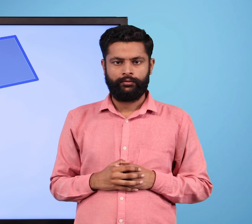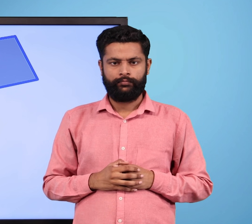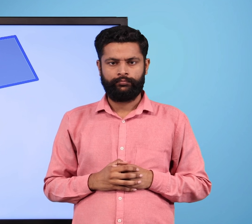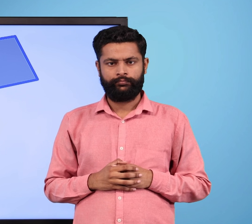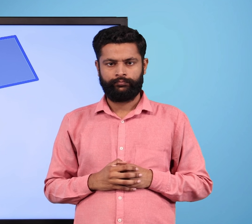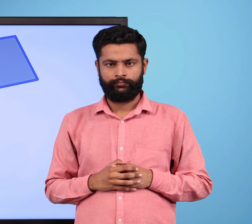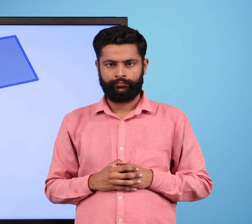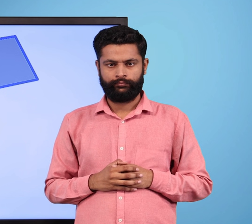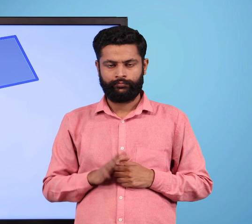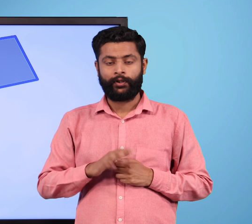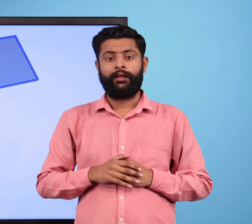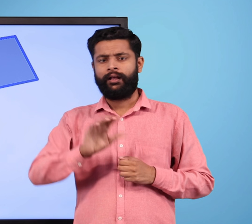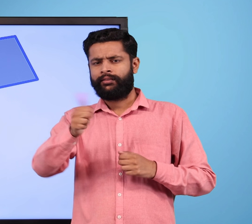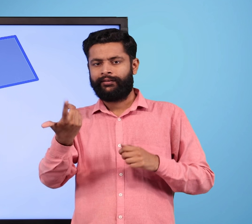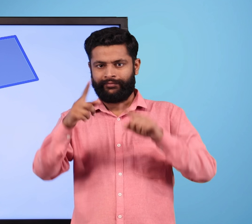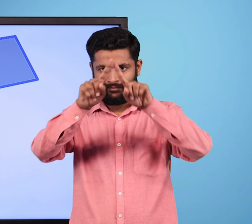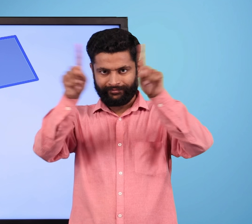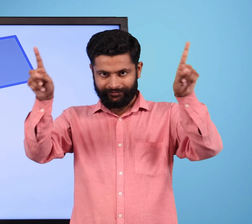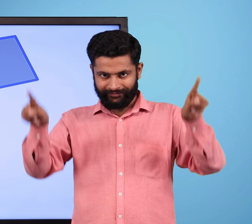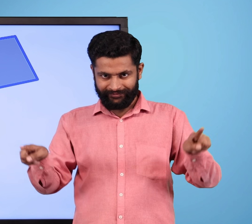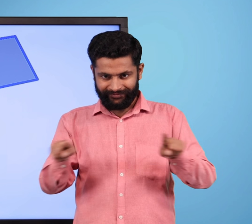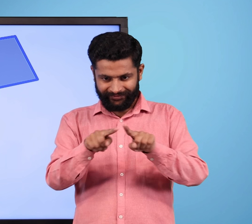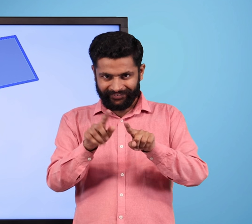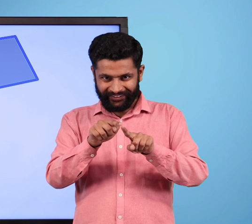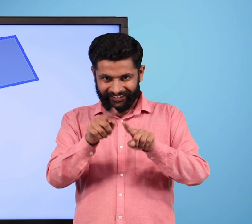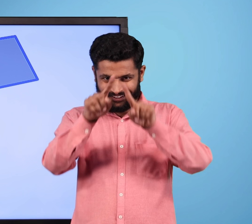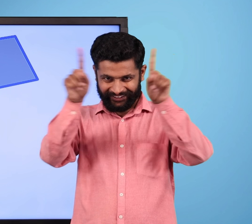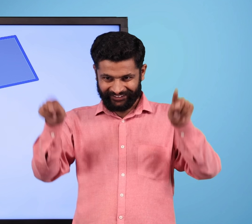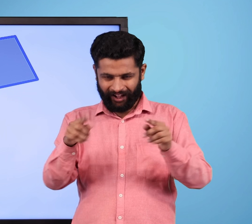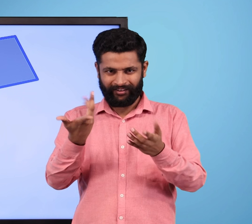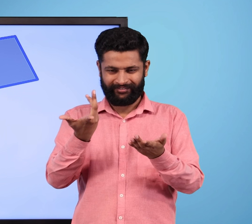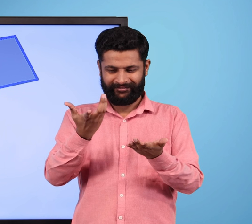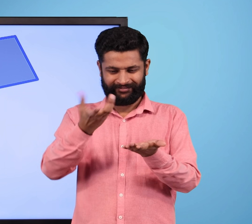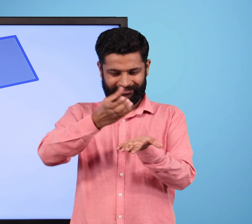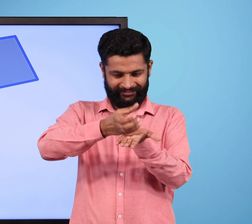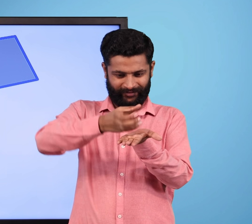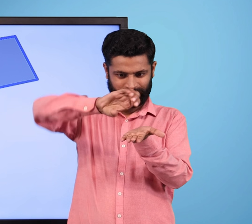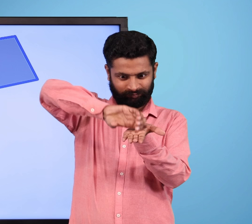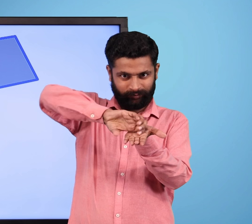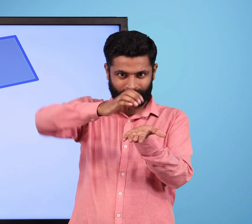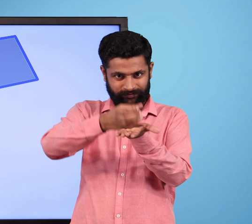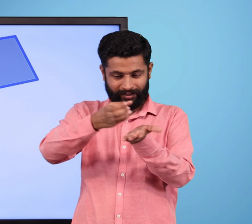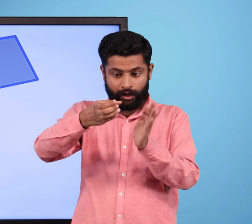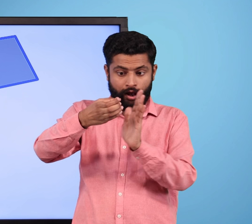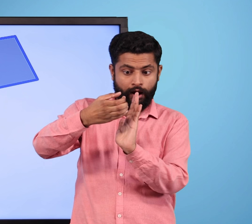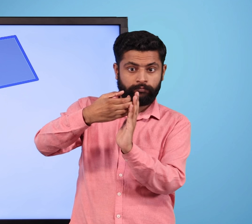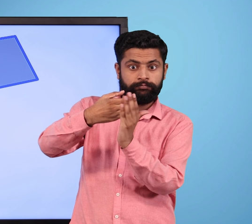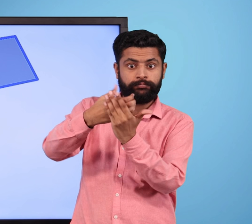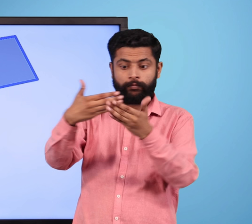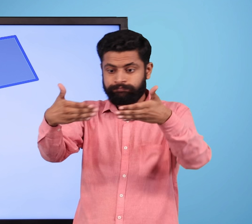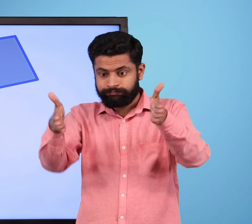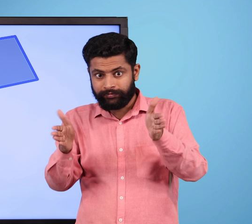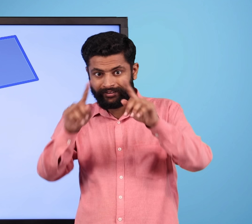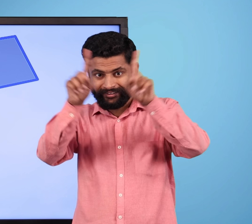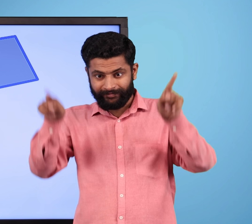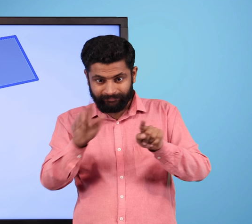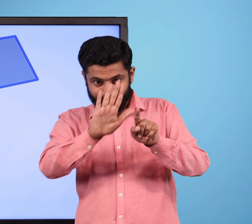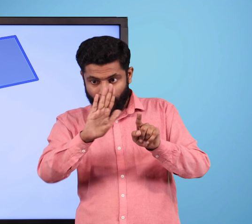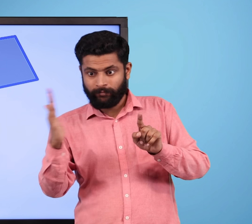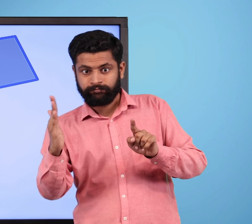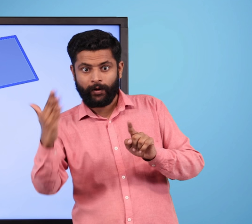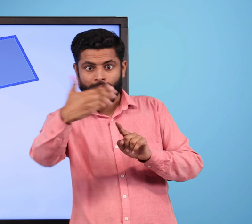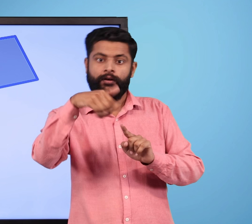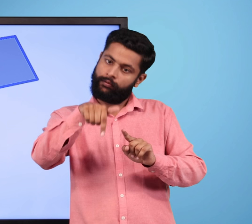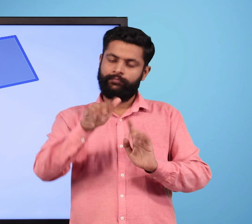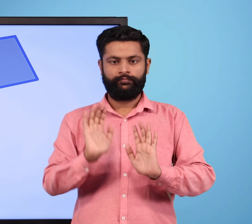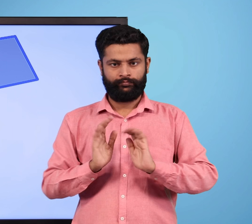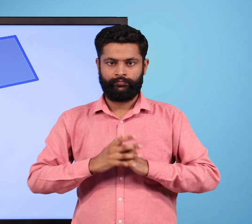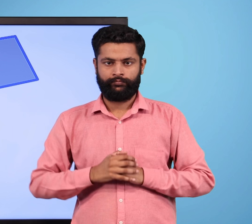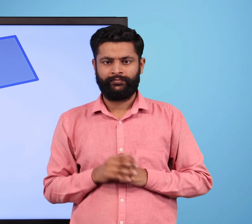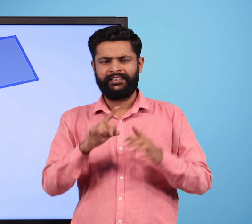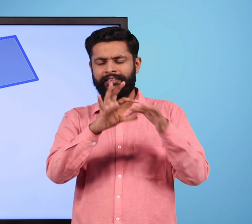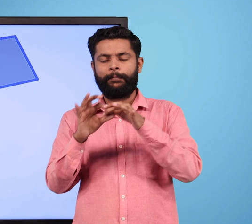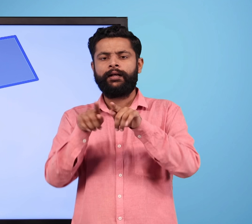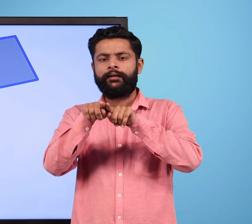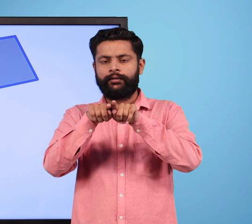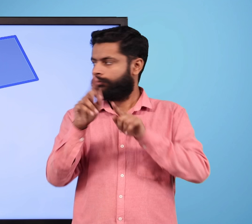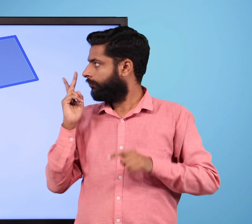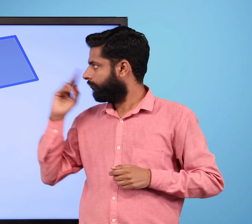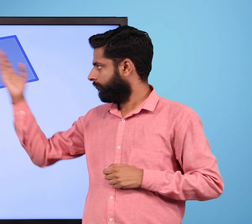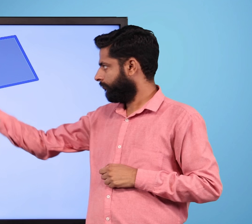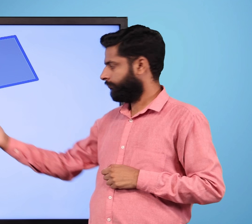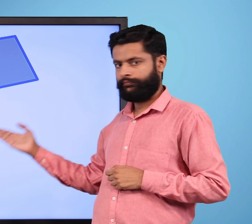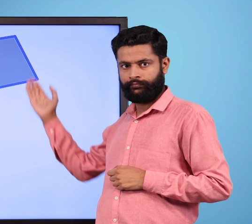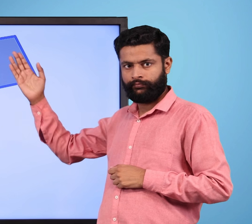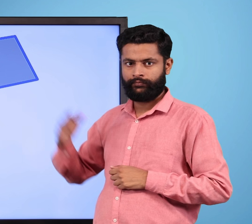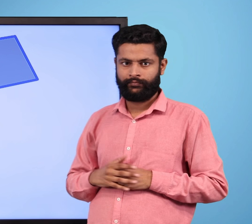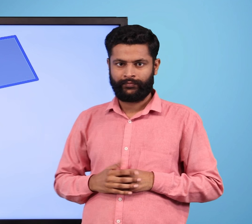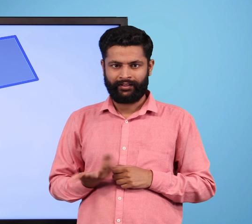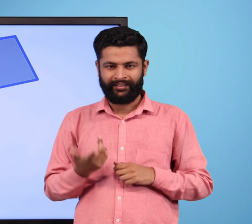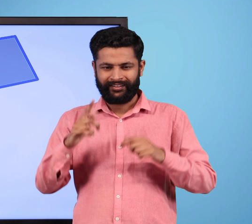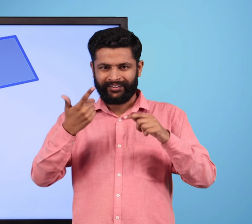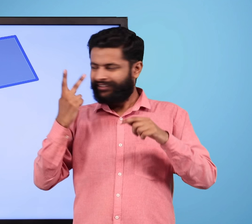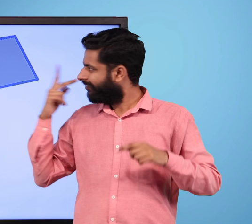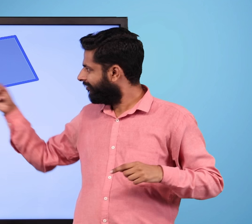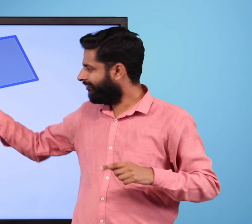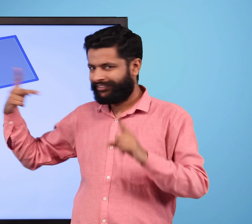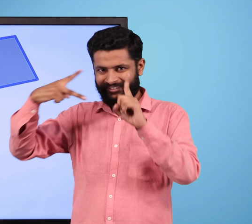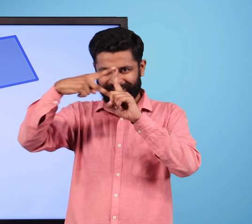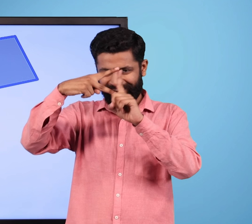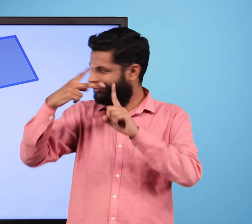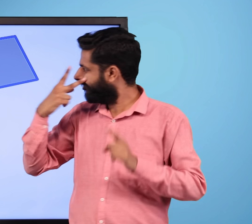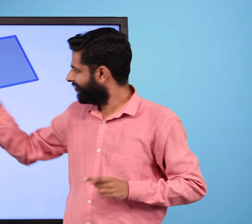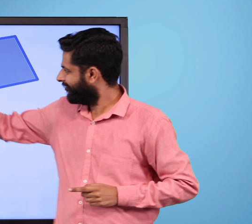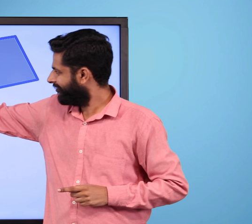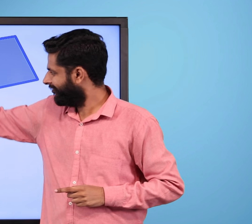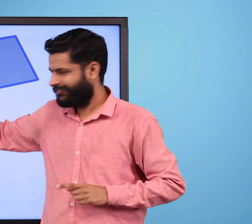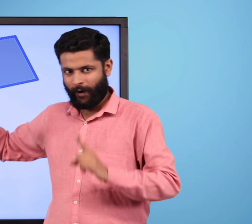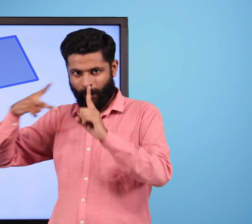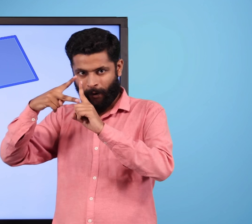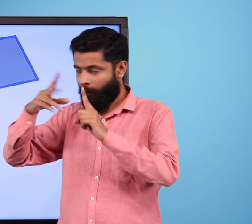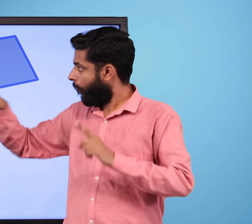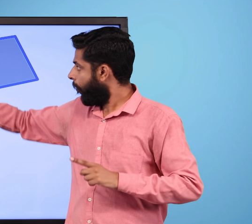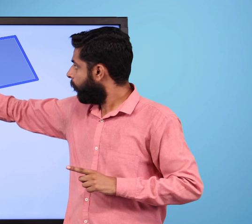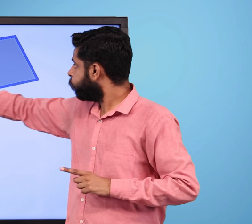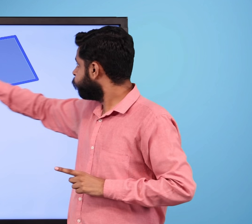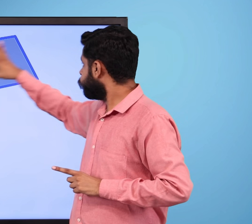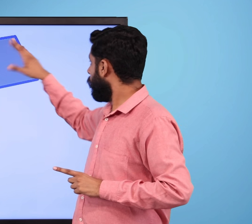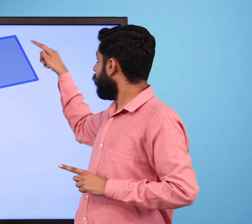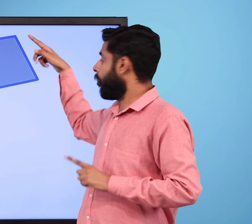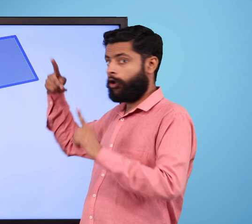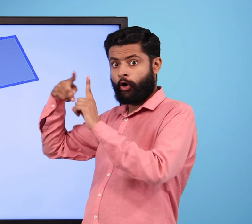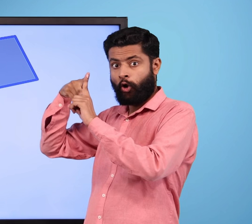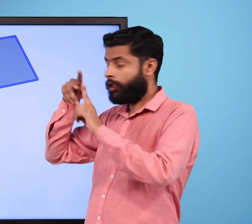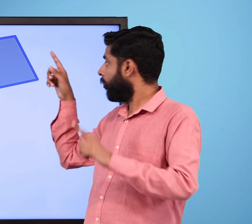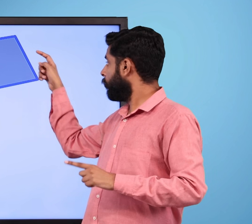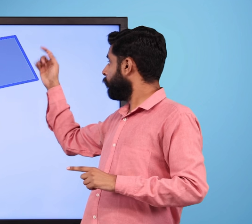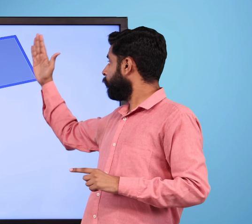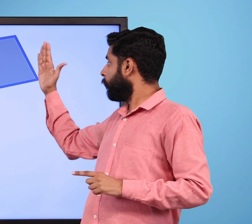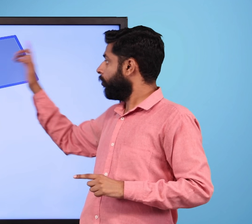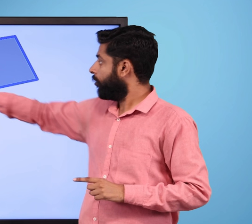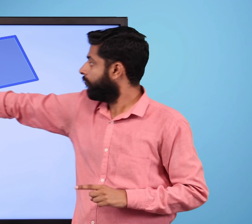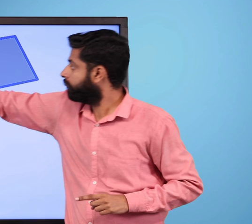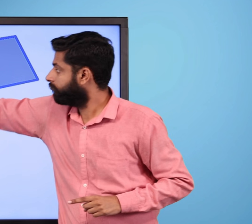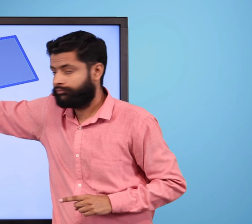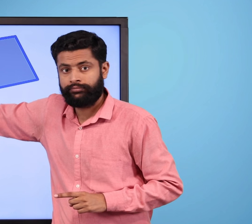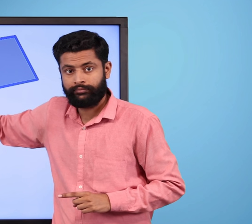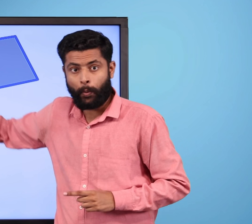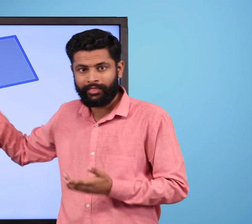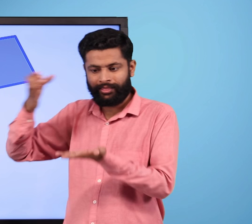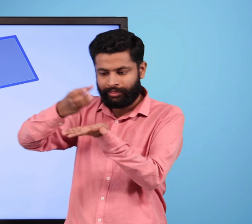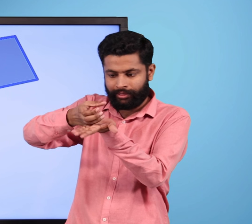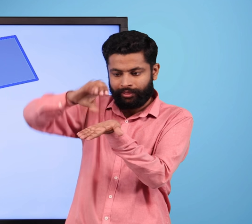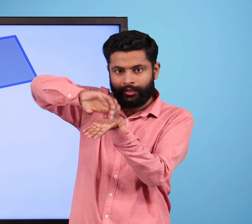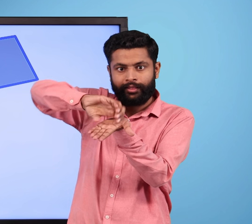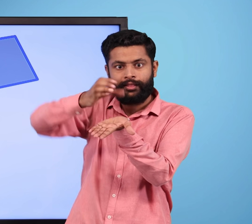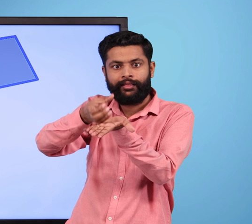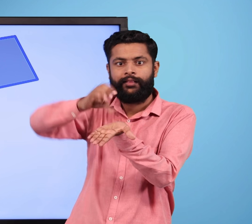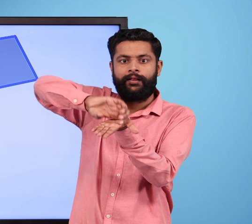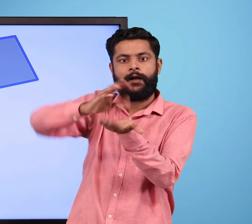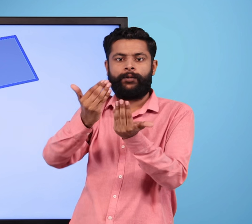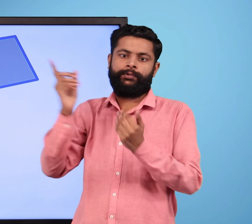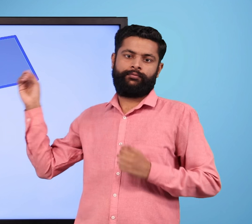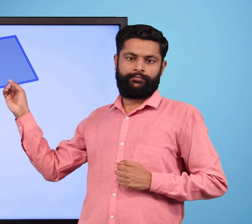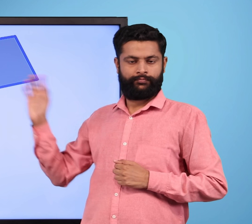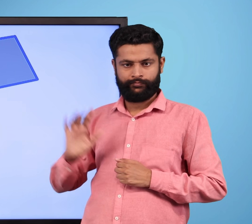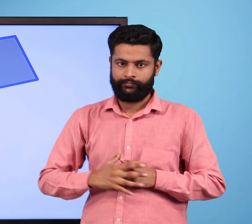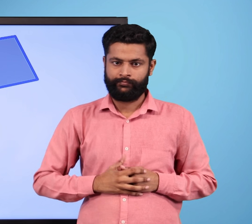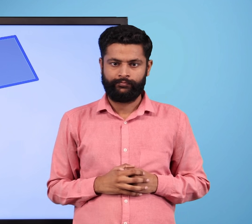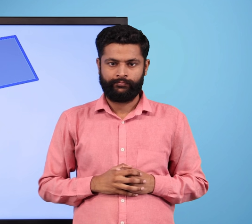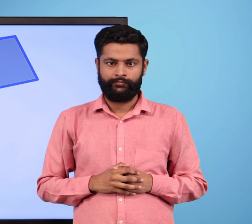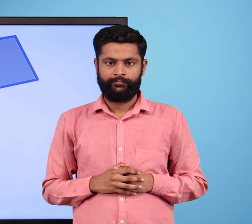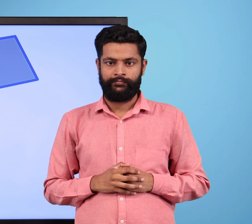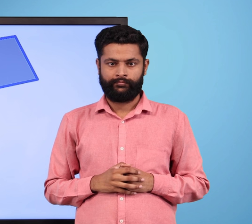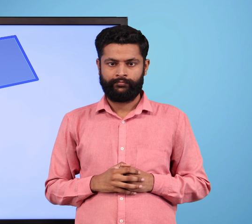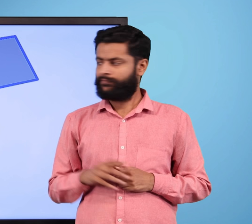The other faces are rectangles. For example, this is a triangular prism because the two bases are triangular.